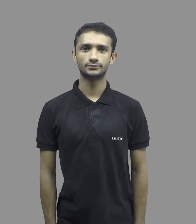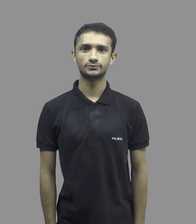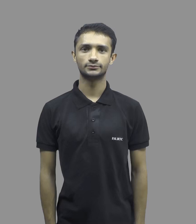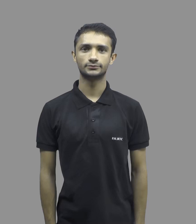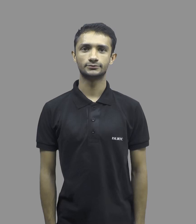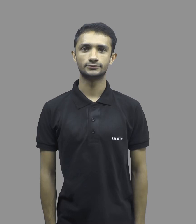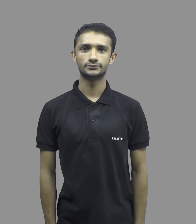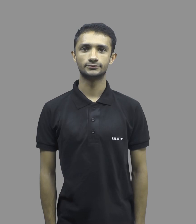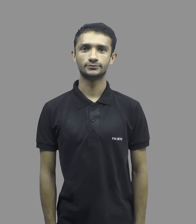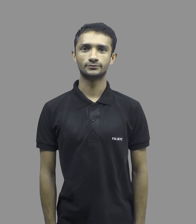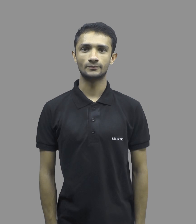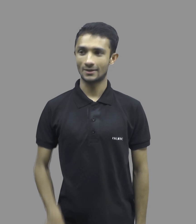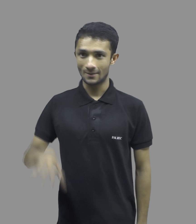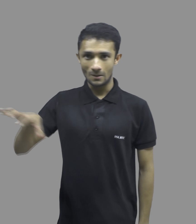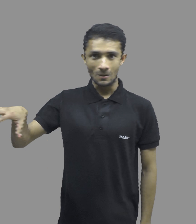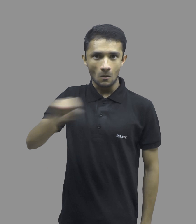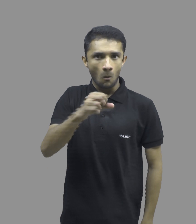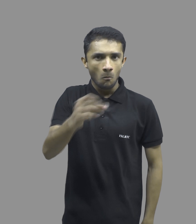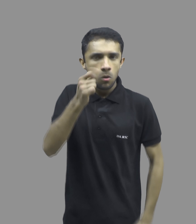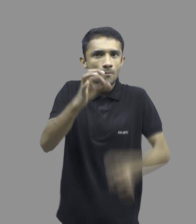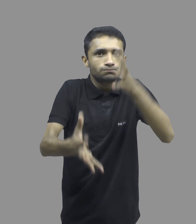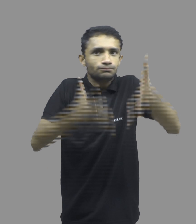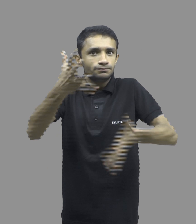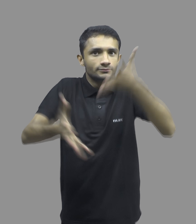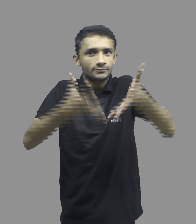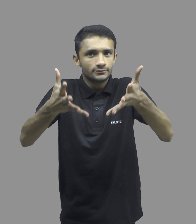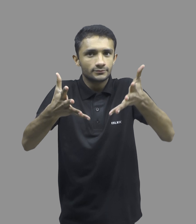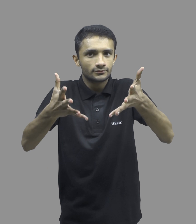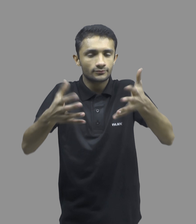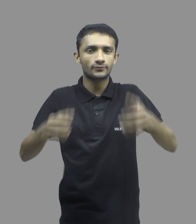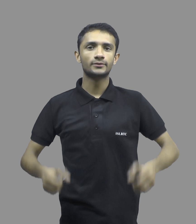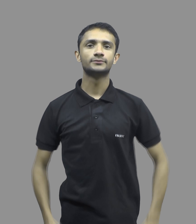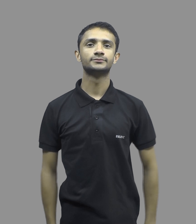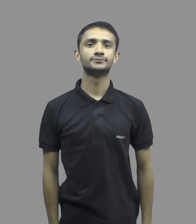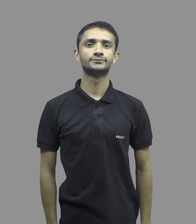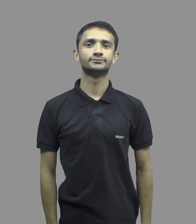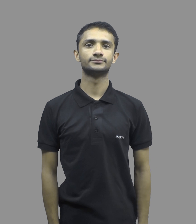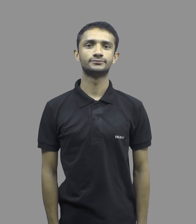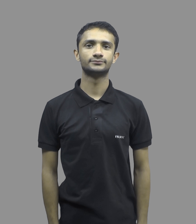Inflammable